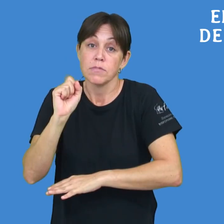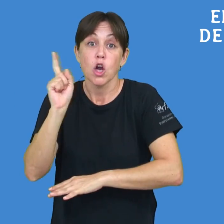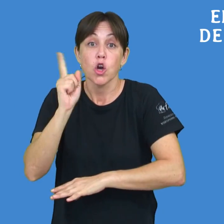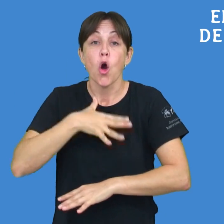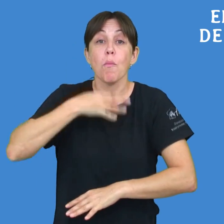no